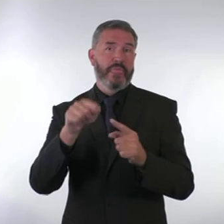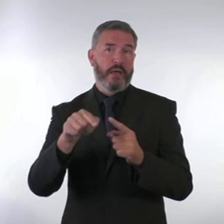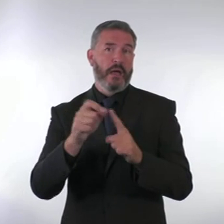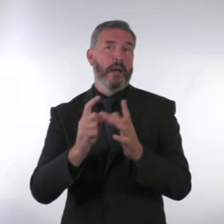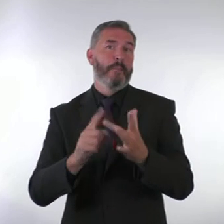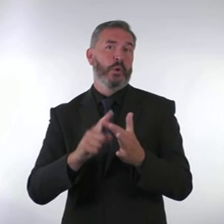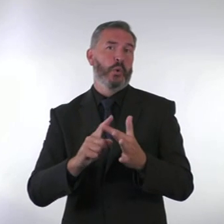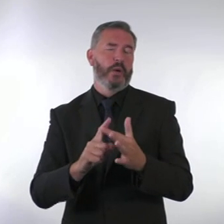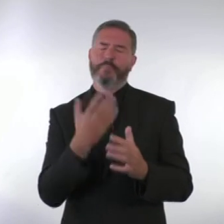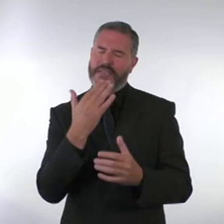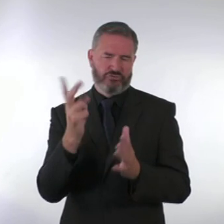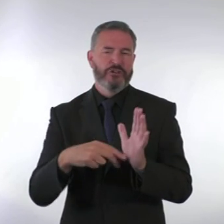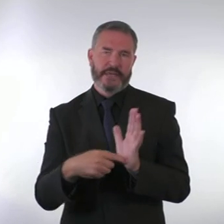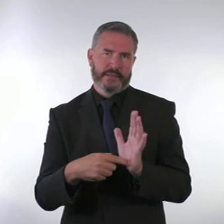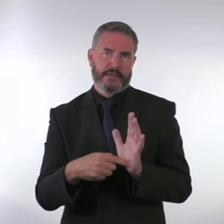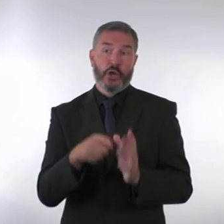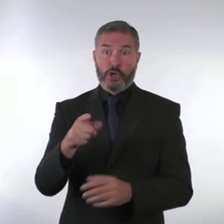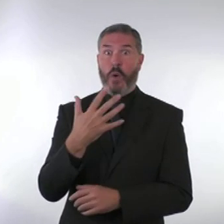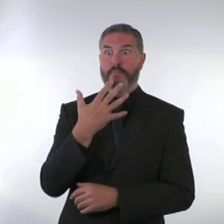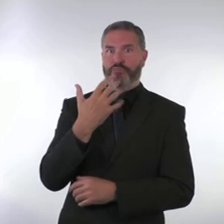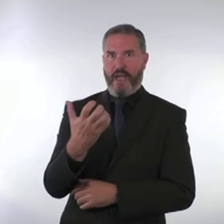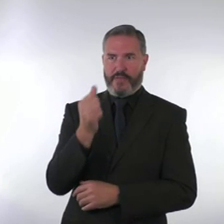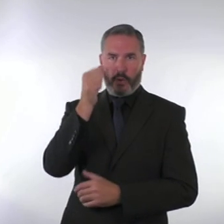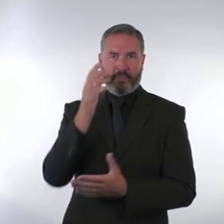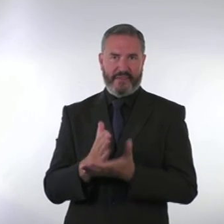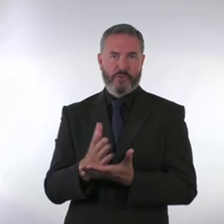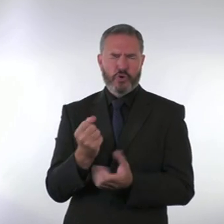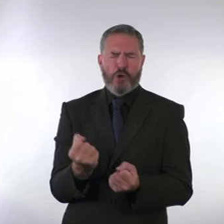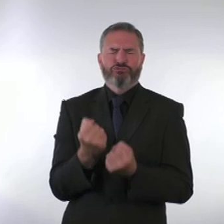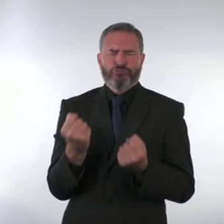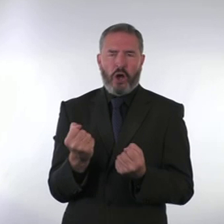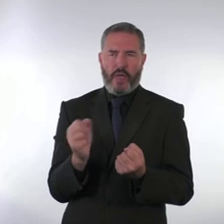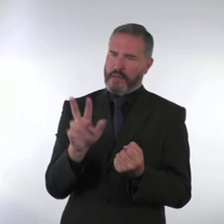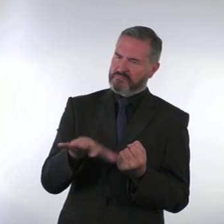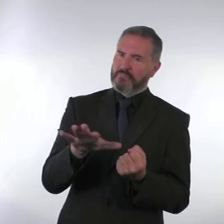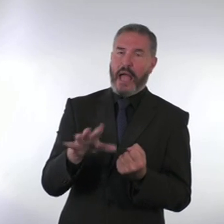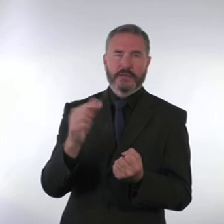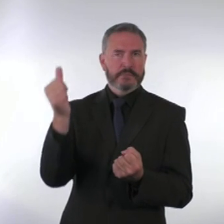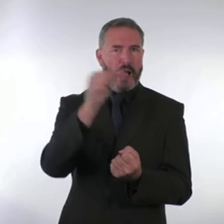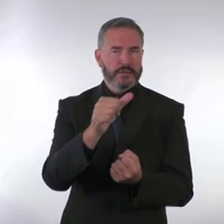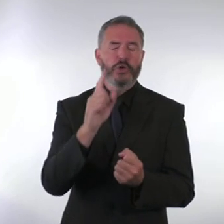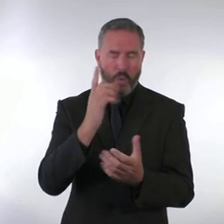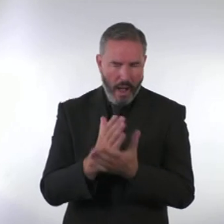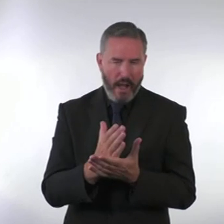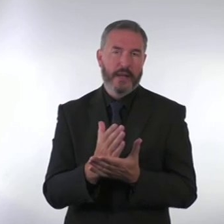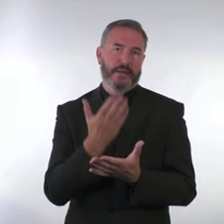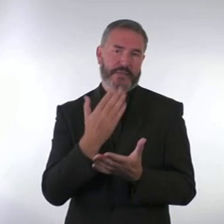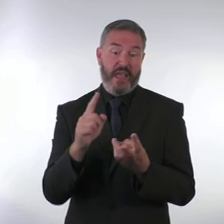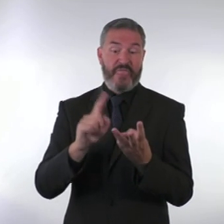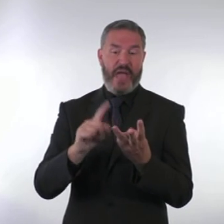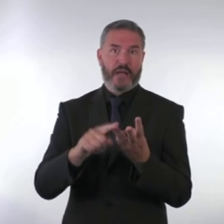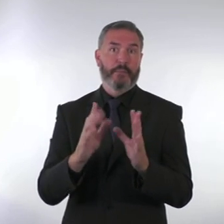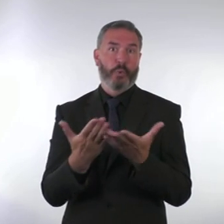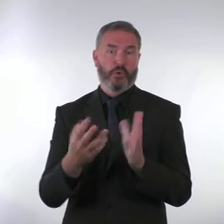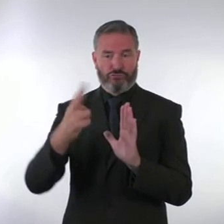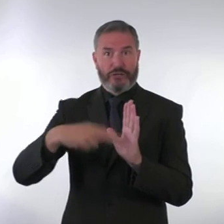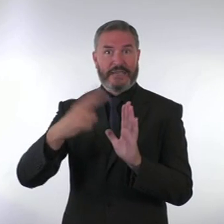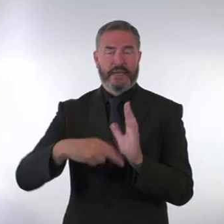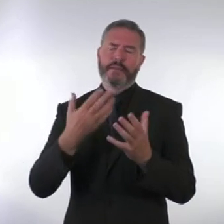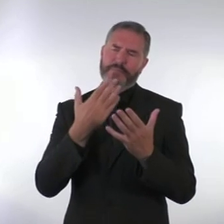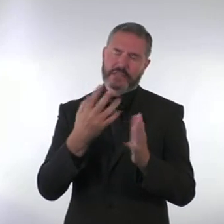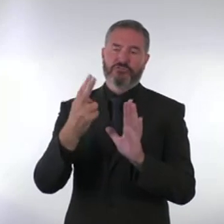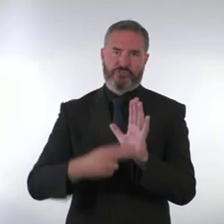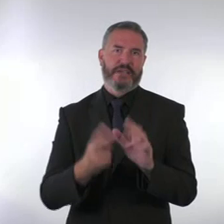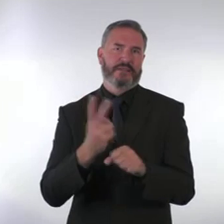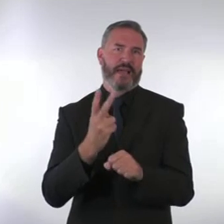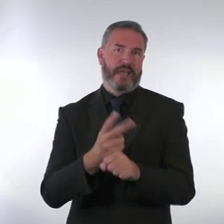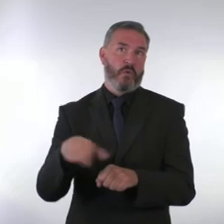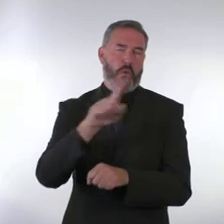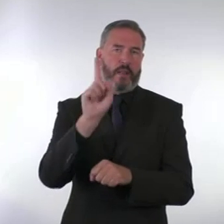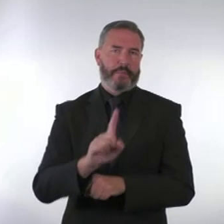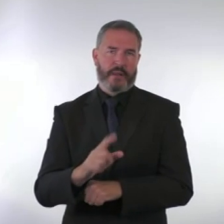As Pooh says:“You are braver than you believe, stronger than you seem, and smarter than you think.”That is sage advice, from Wealden, to children everywhere.